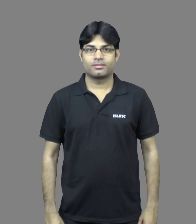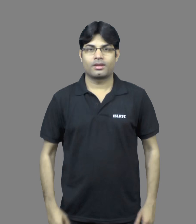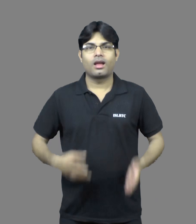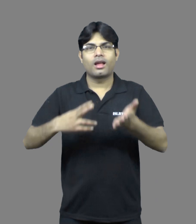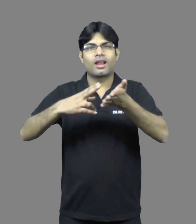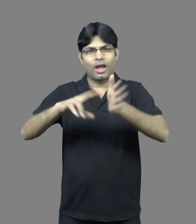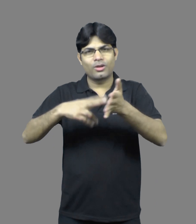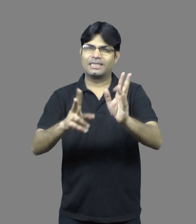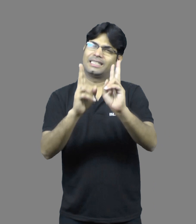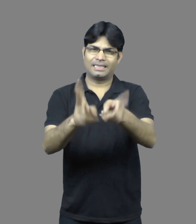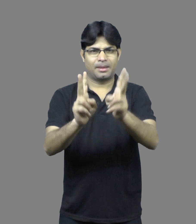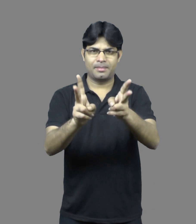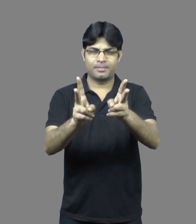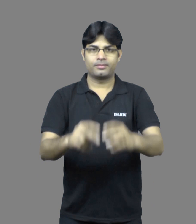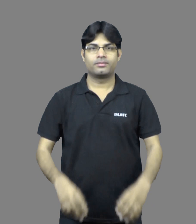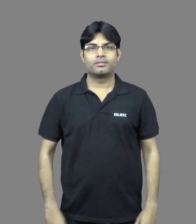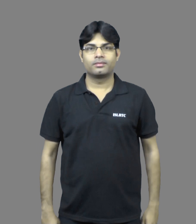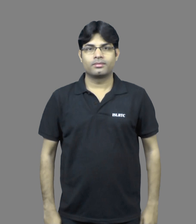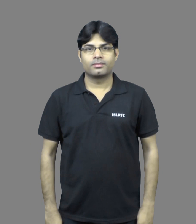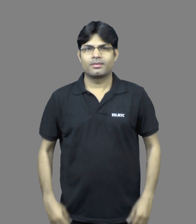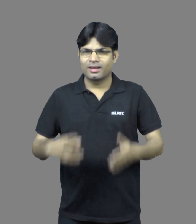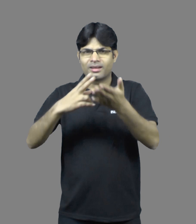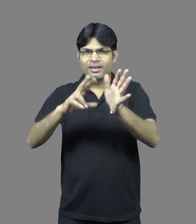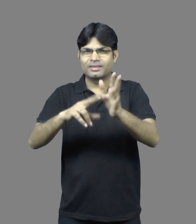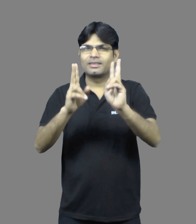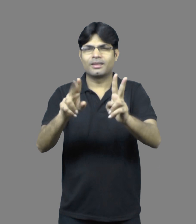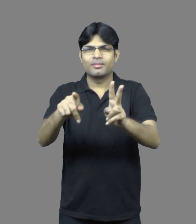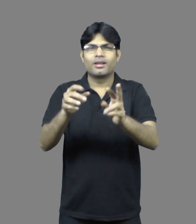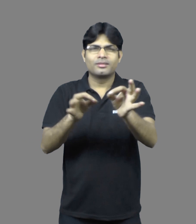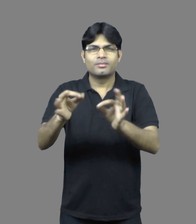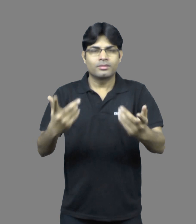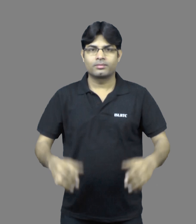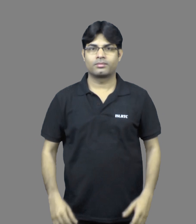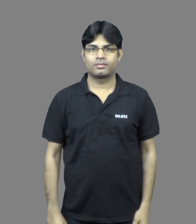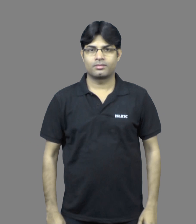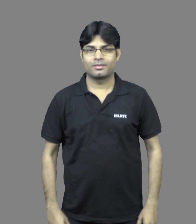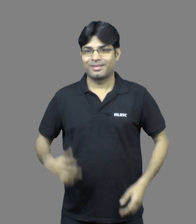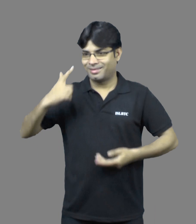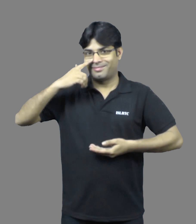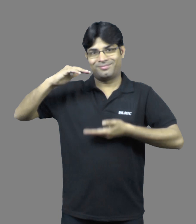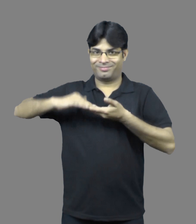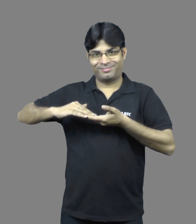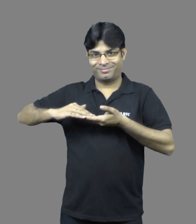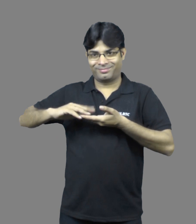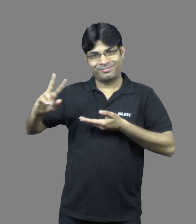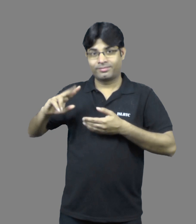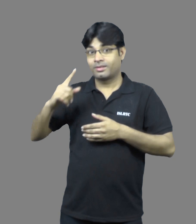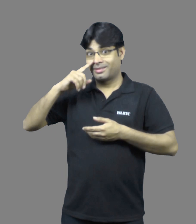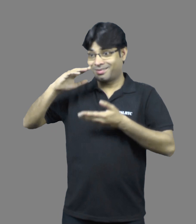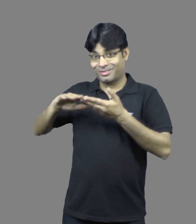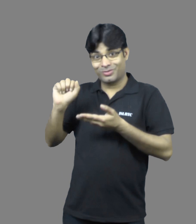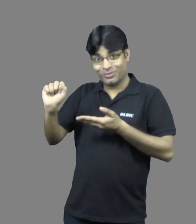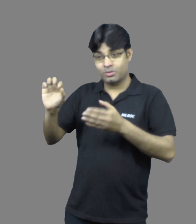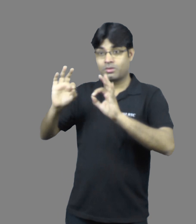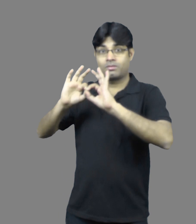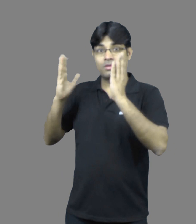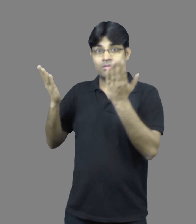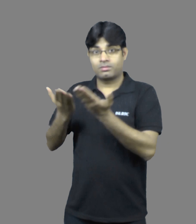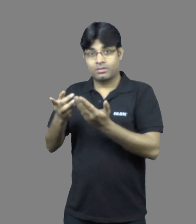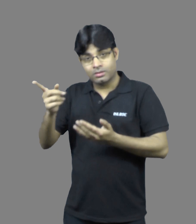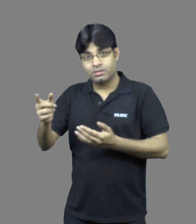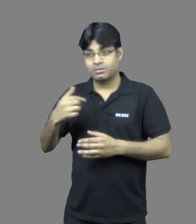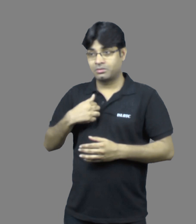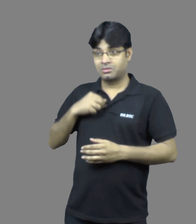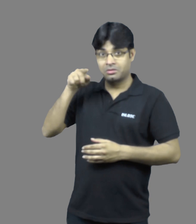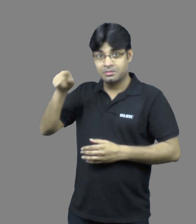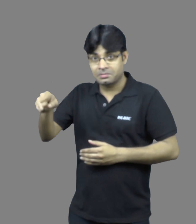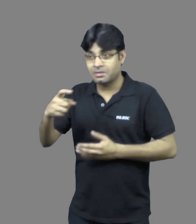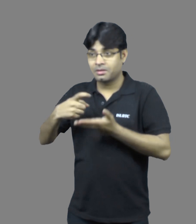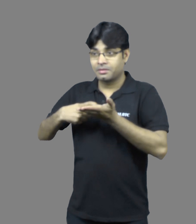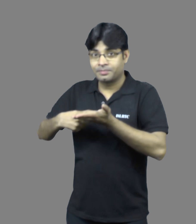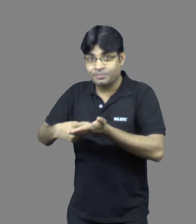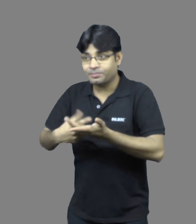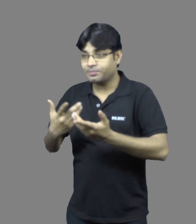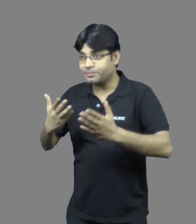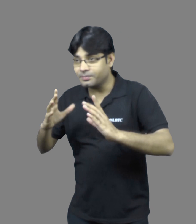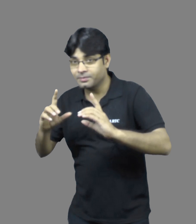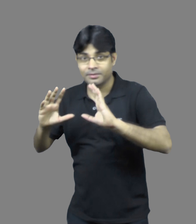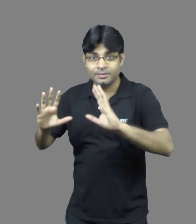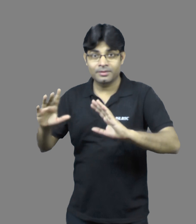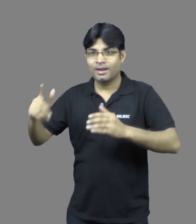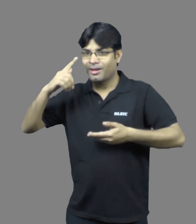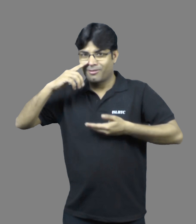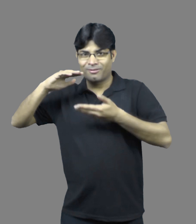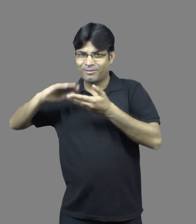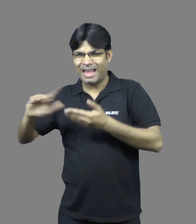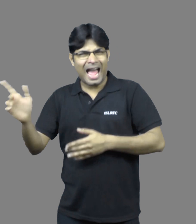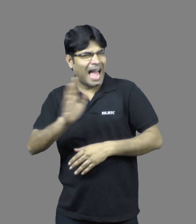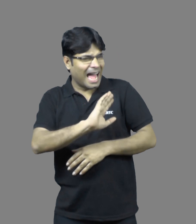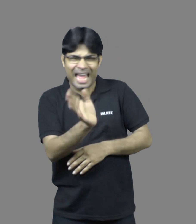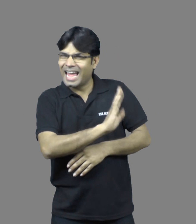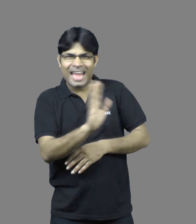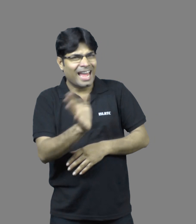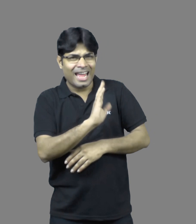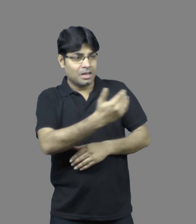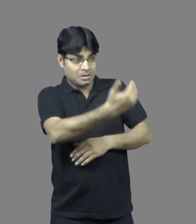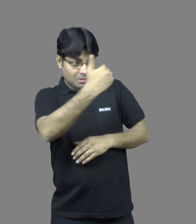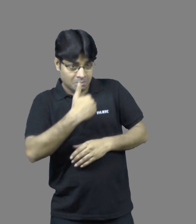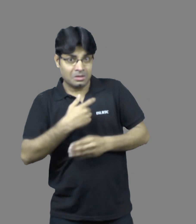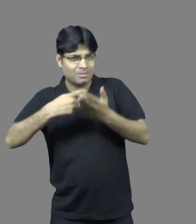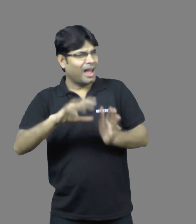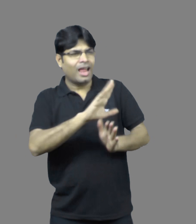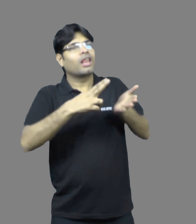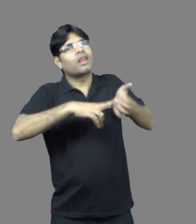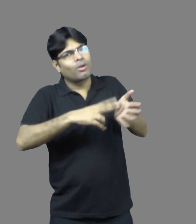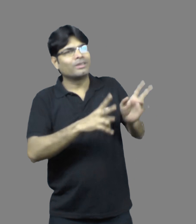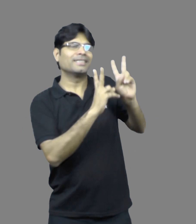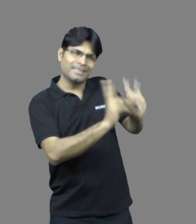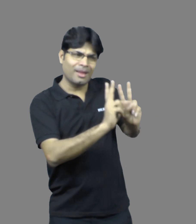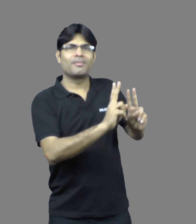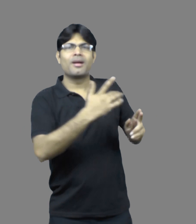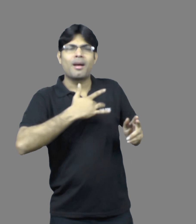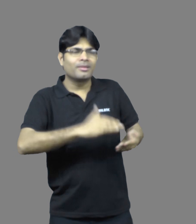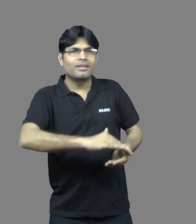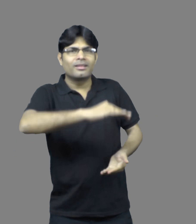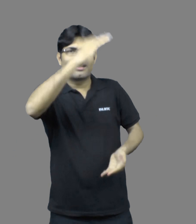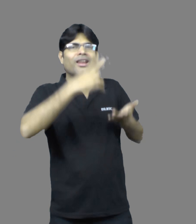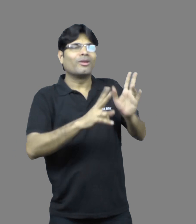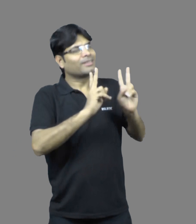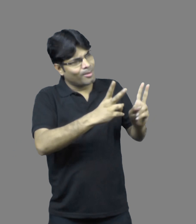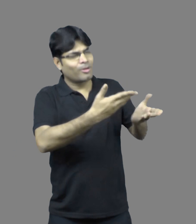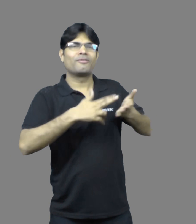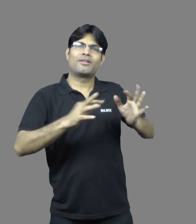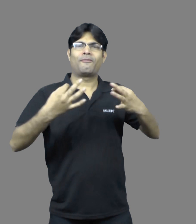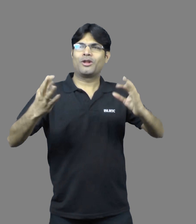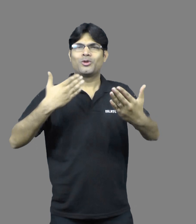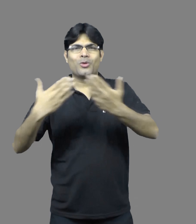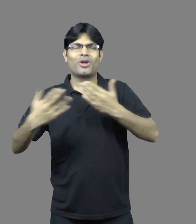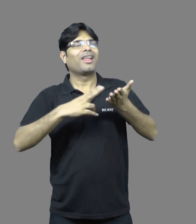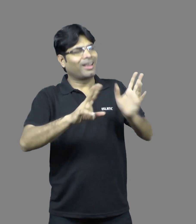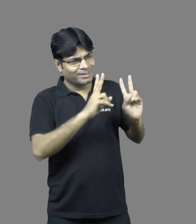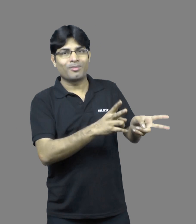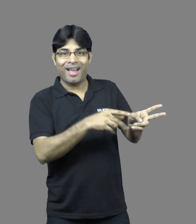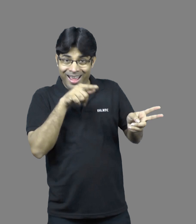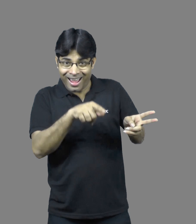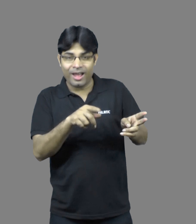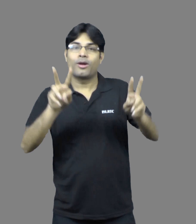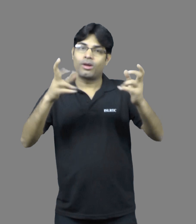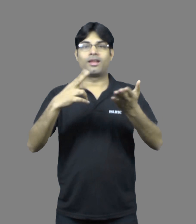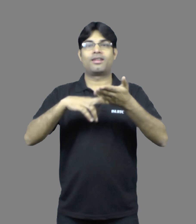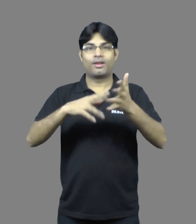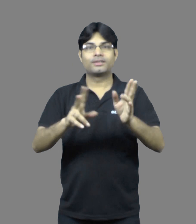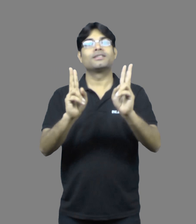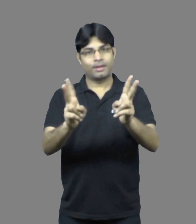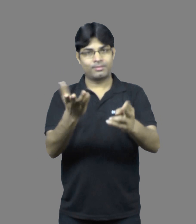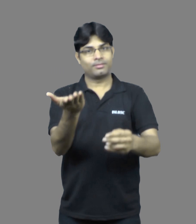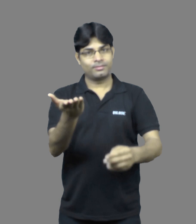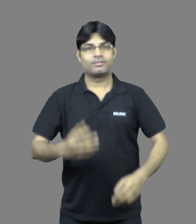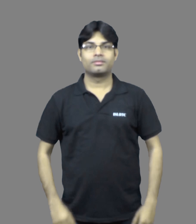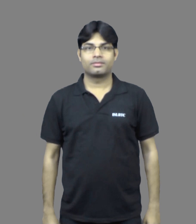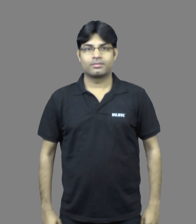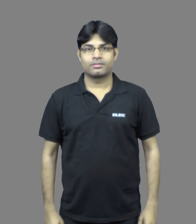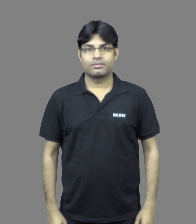Be yourself